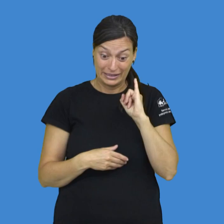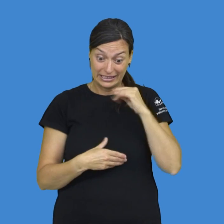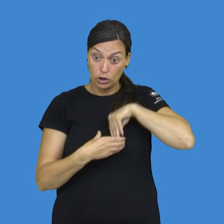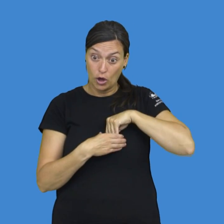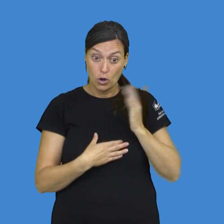dentro